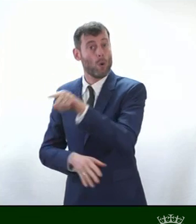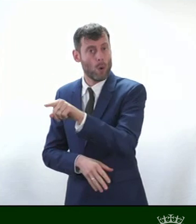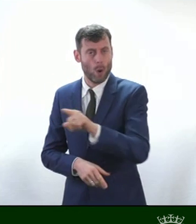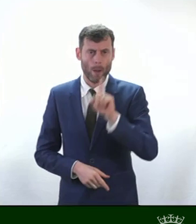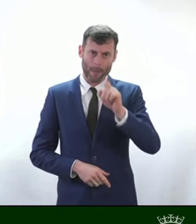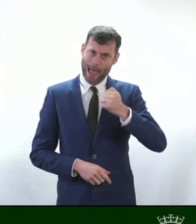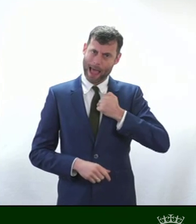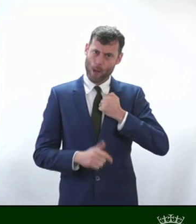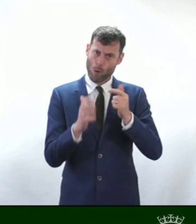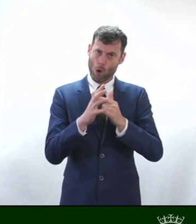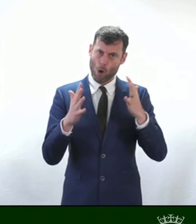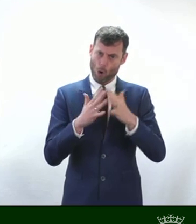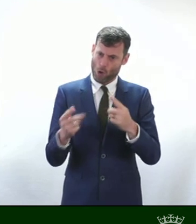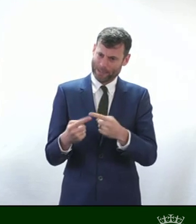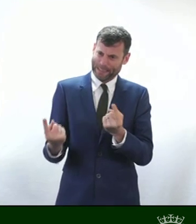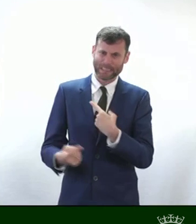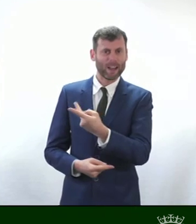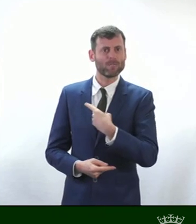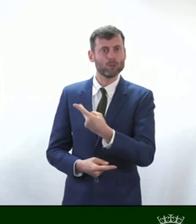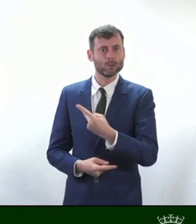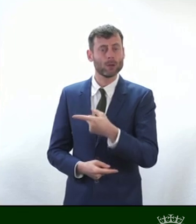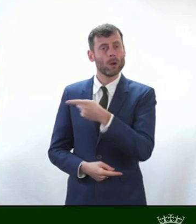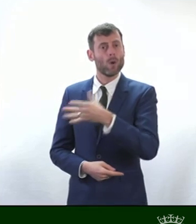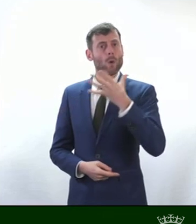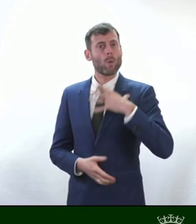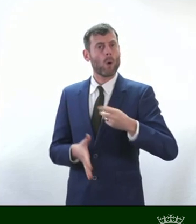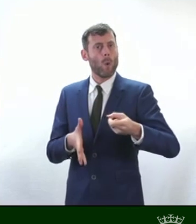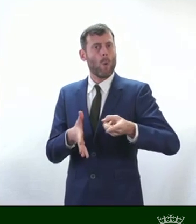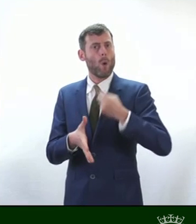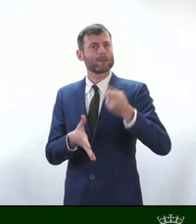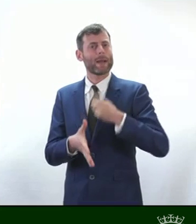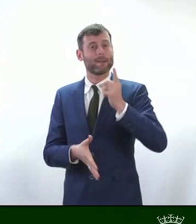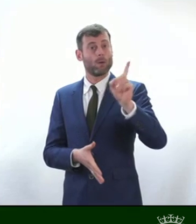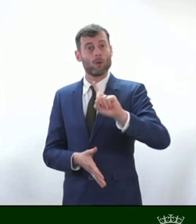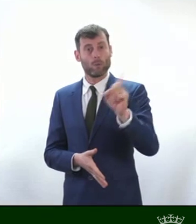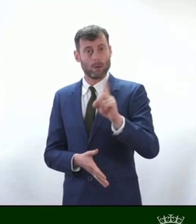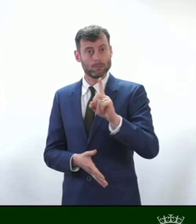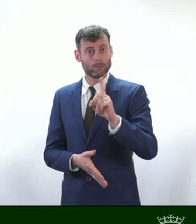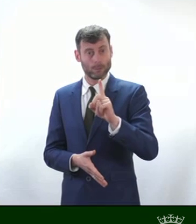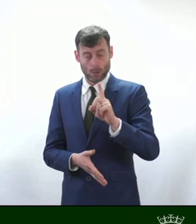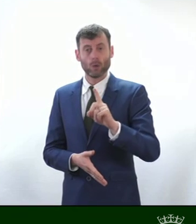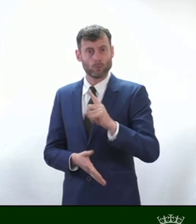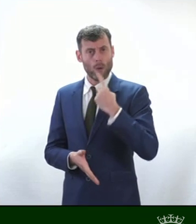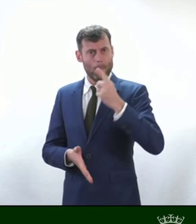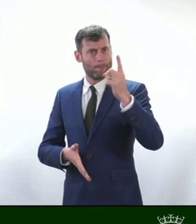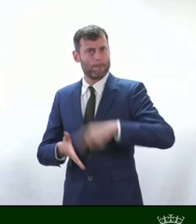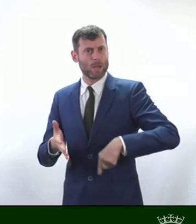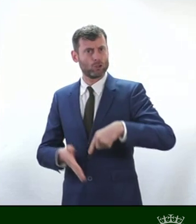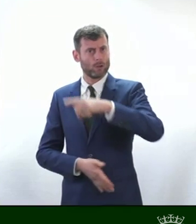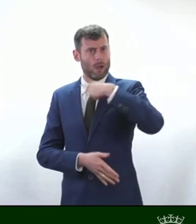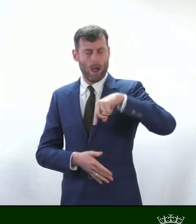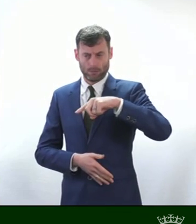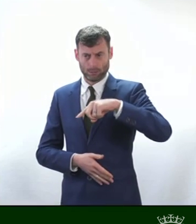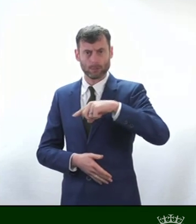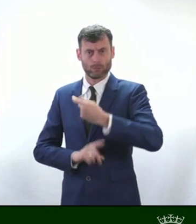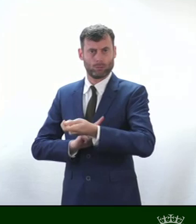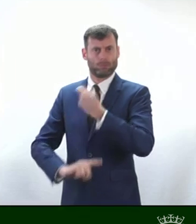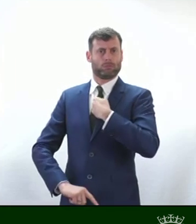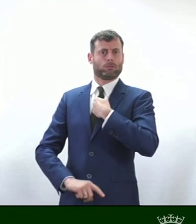comply or do not follow suit, they should have the automatic right to punish us and to retaliate.